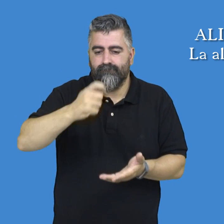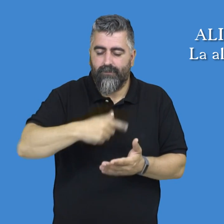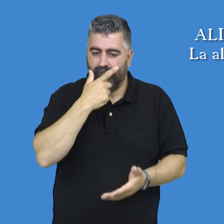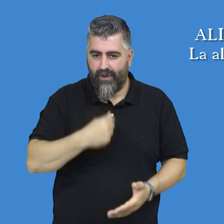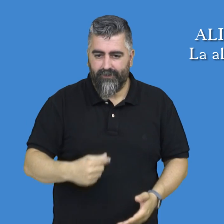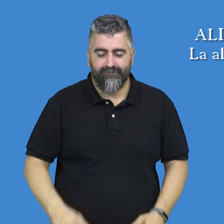fácil